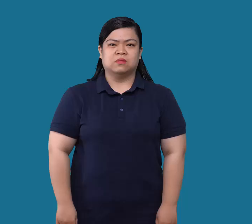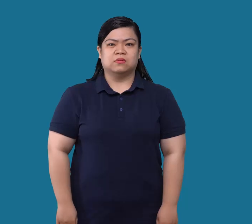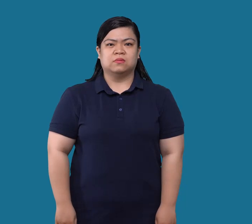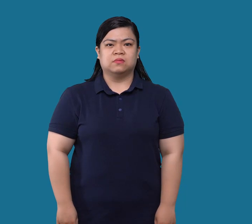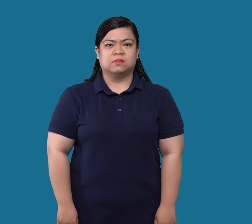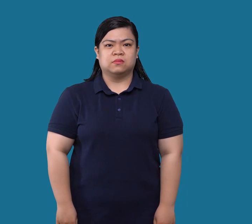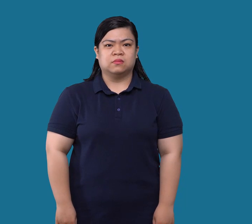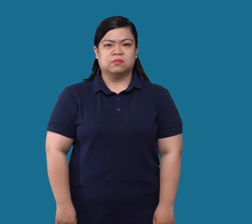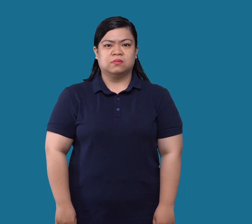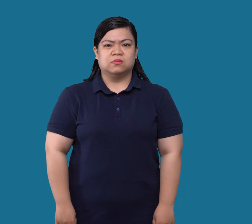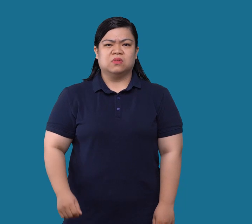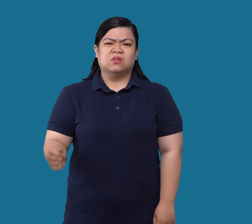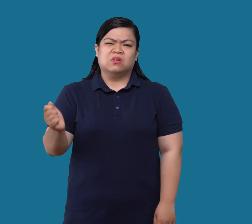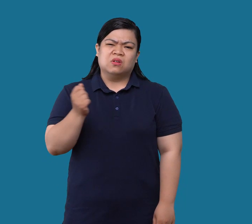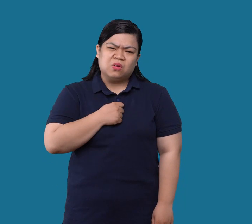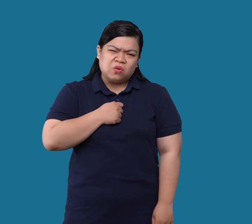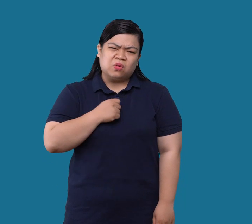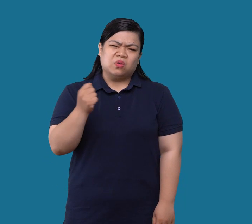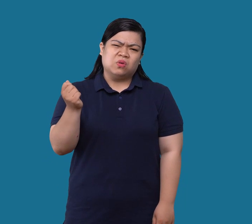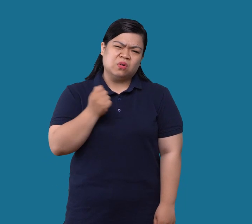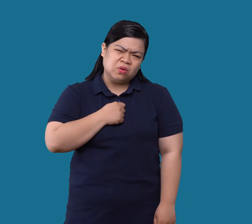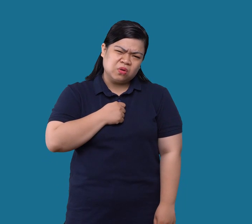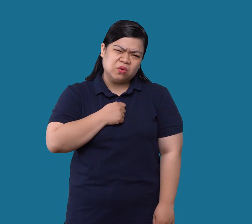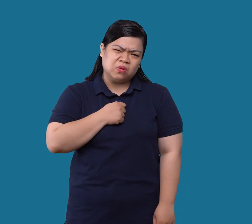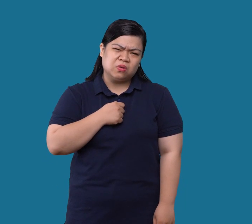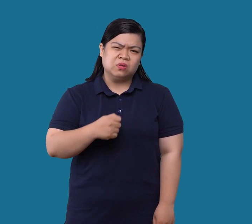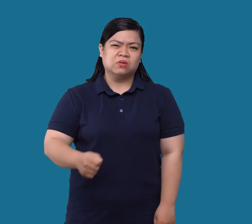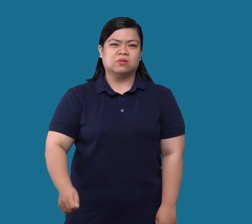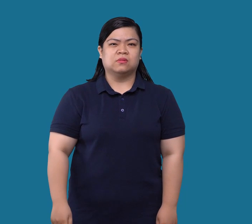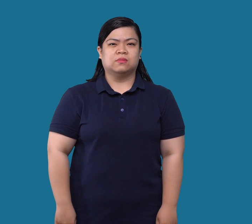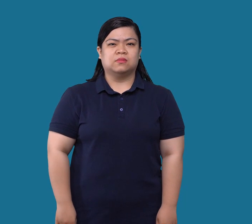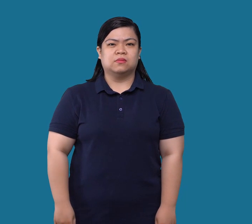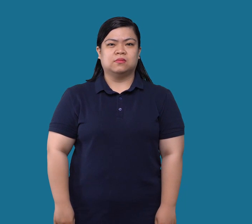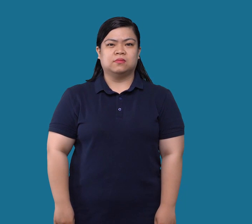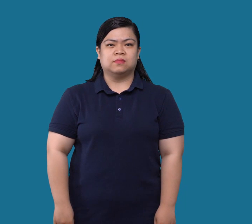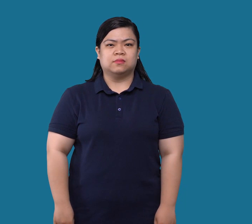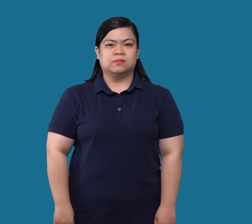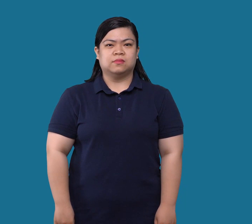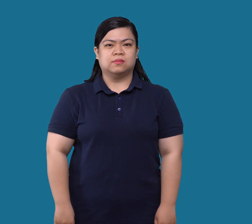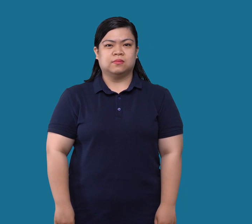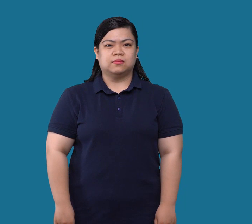khổ